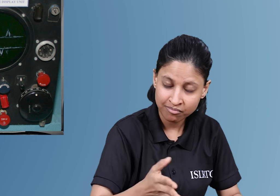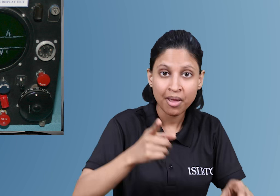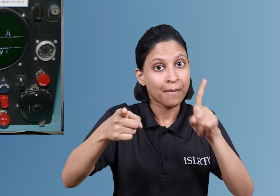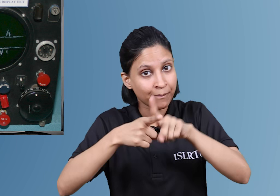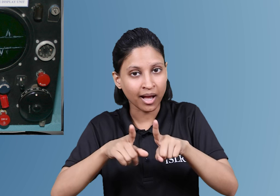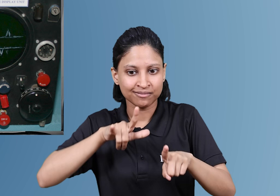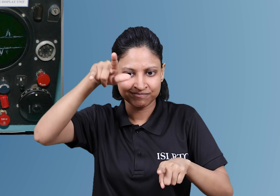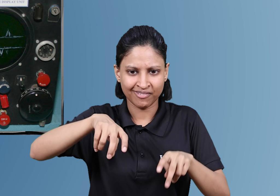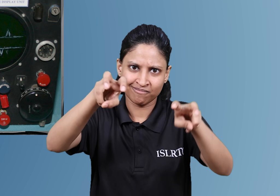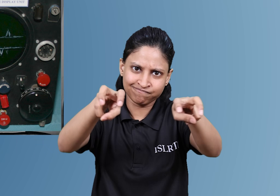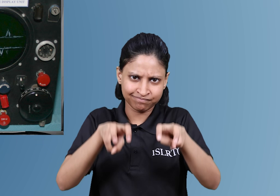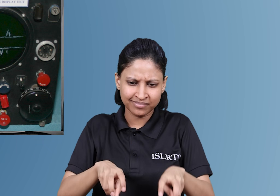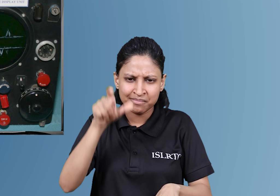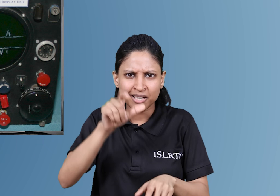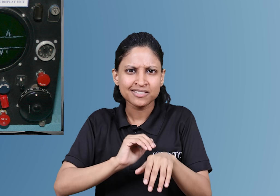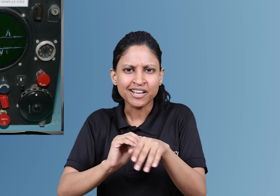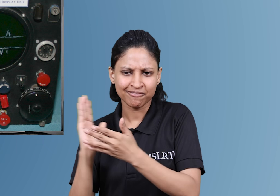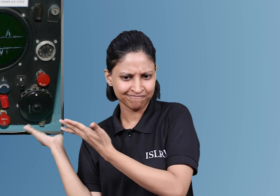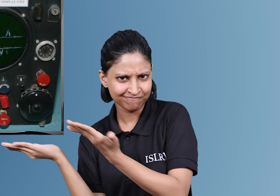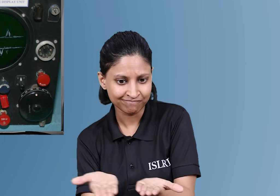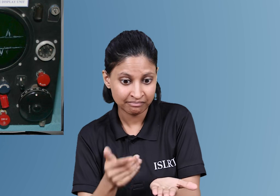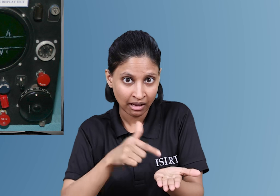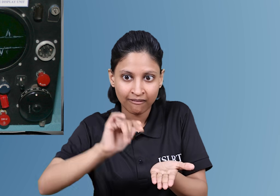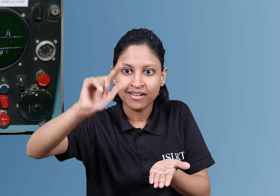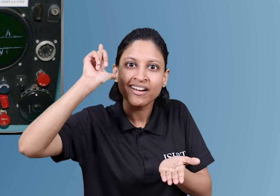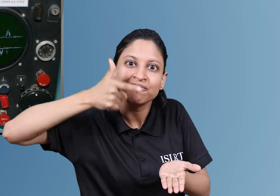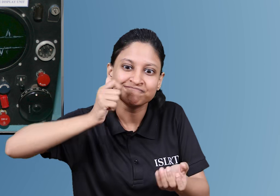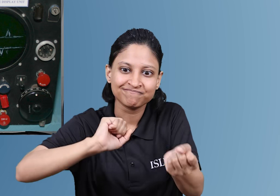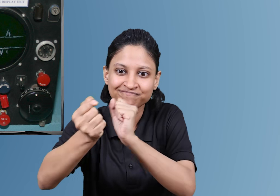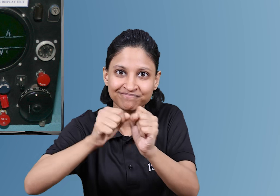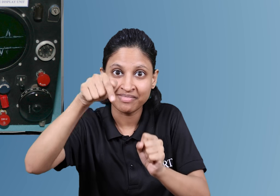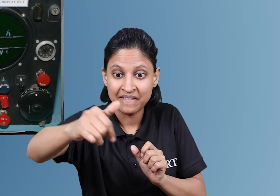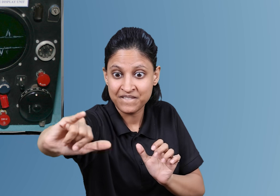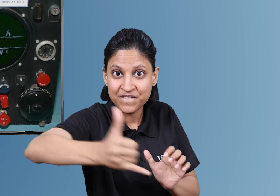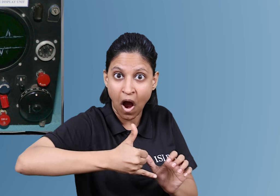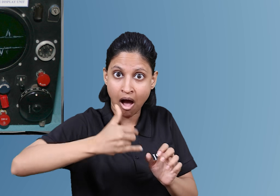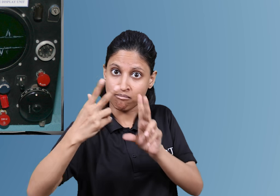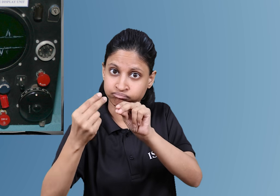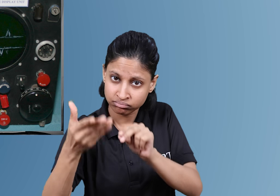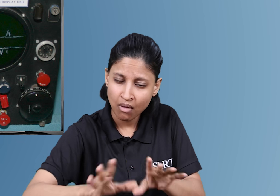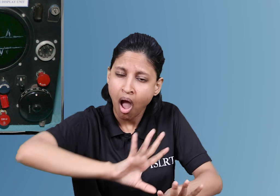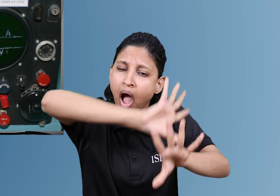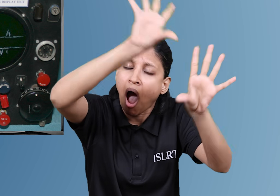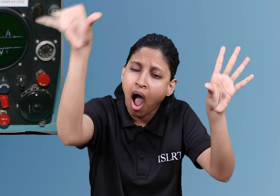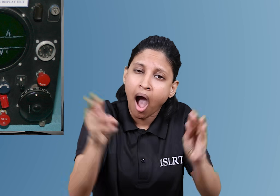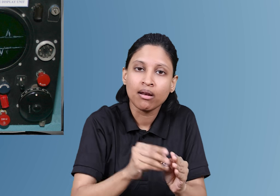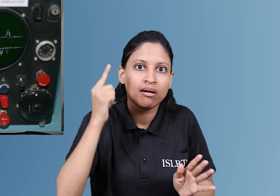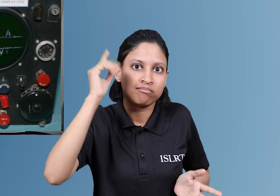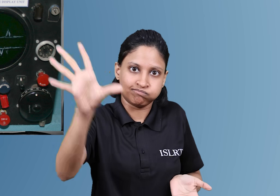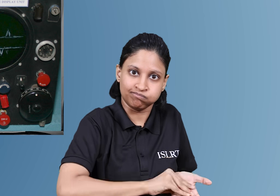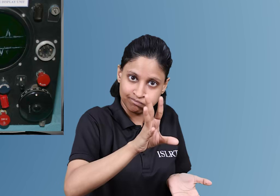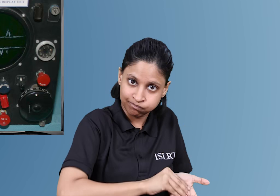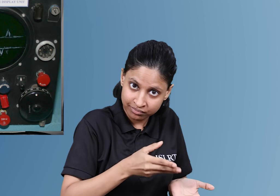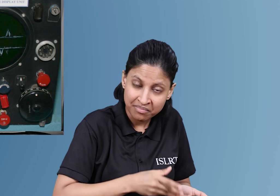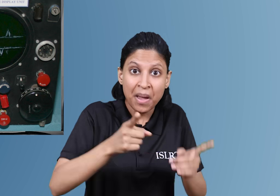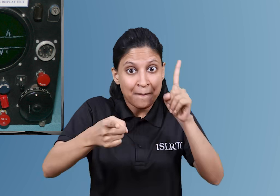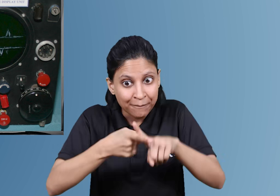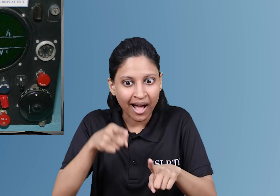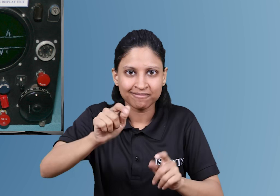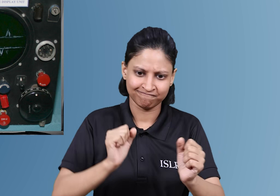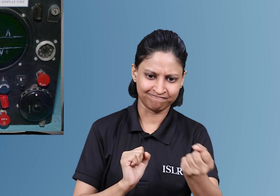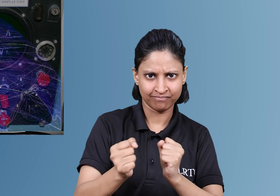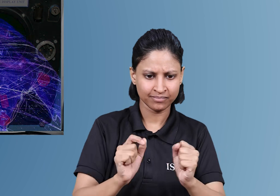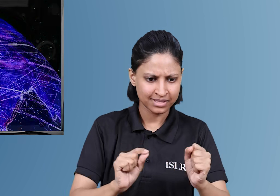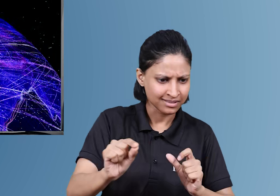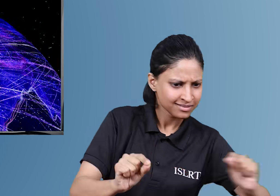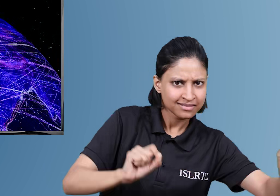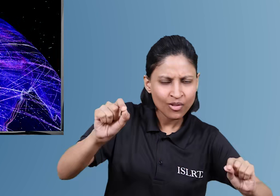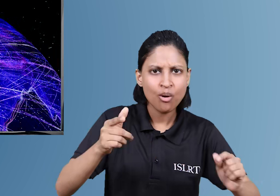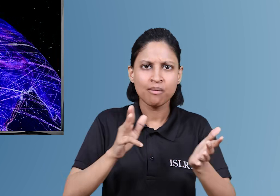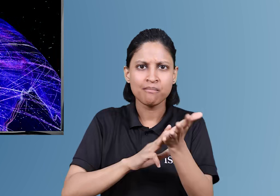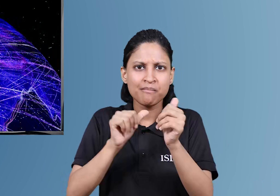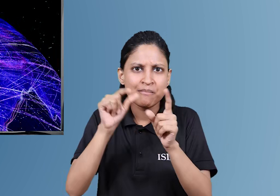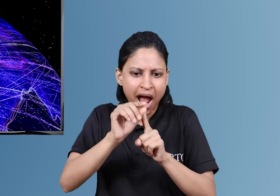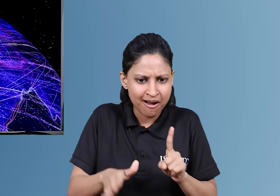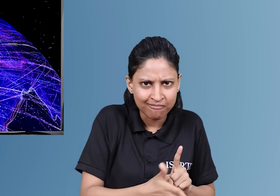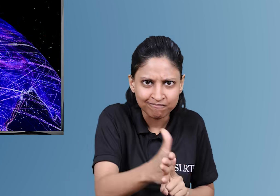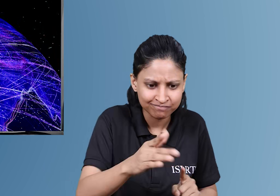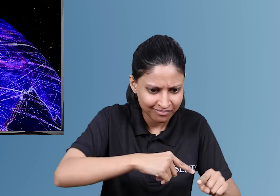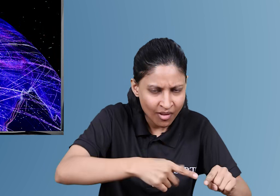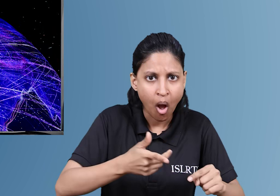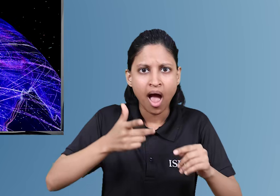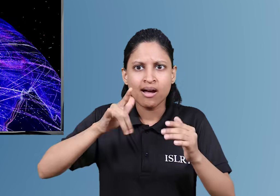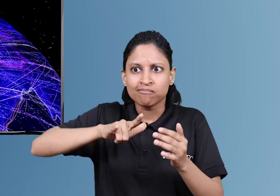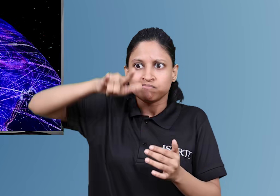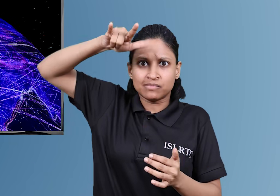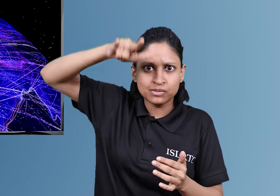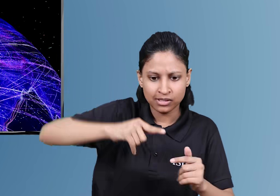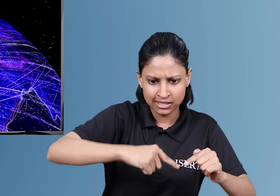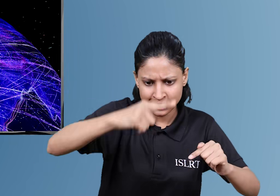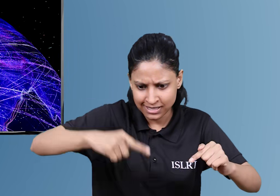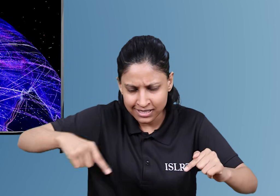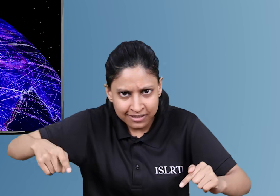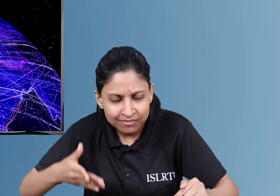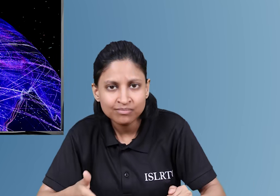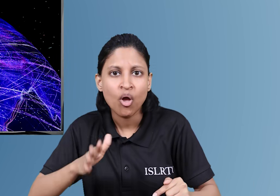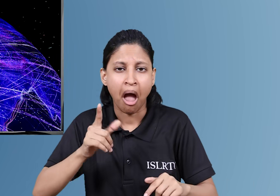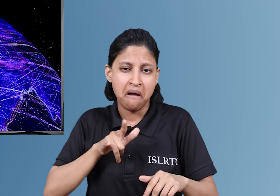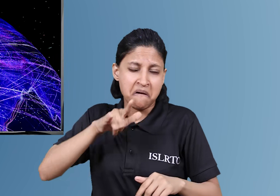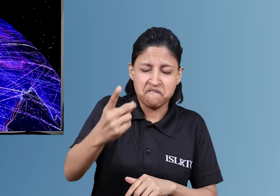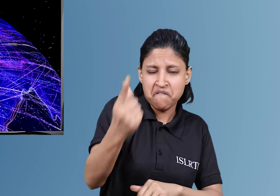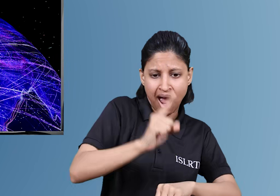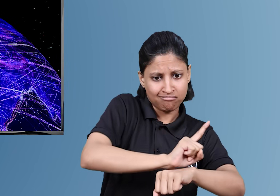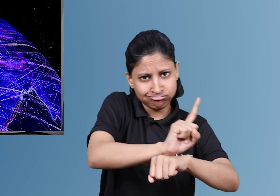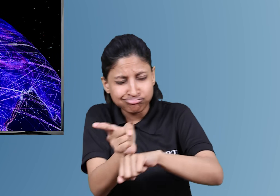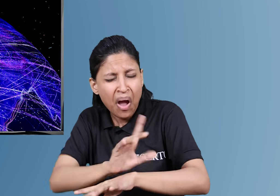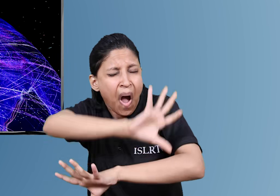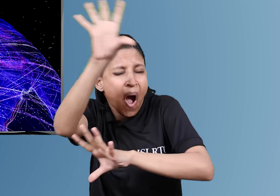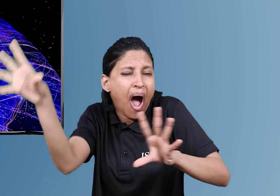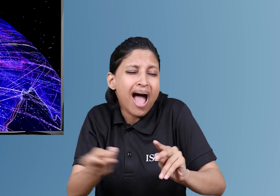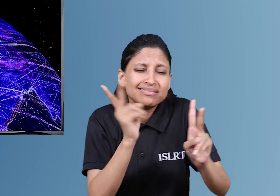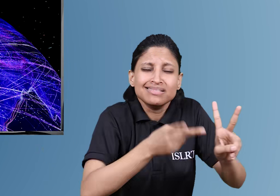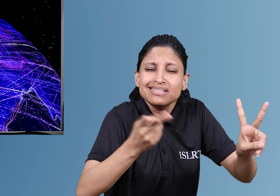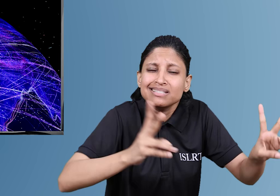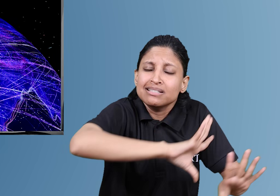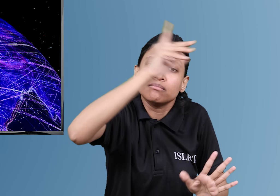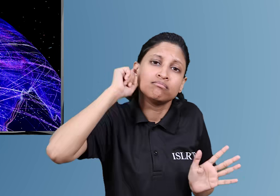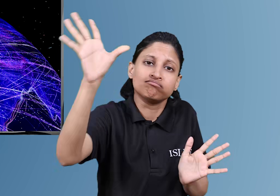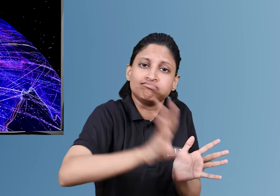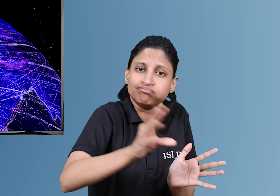air traffic control, passengers, and the crew. It also captures instrument readings such as navigation data, altitude, speed and other measurements.